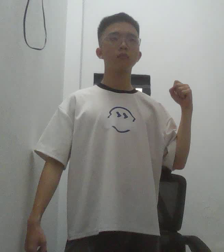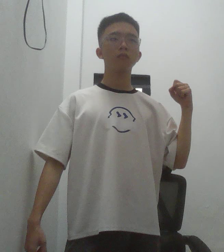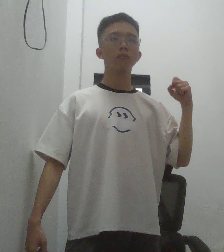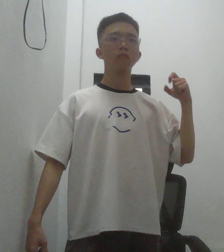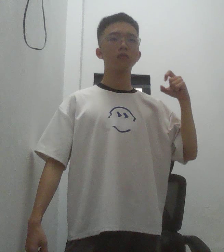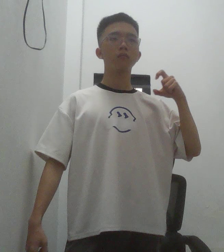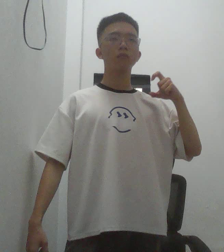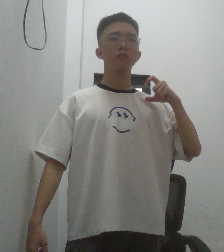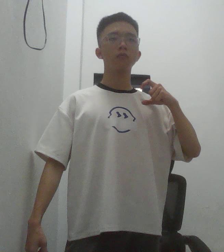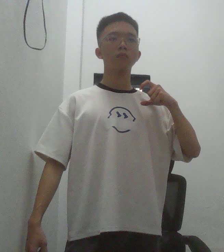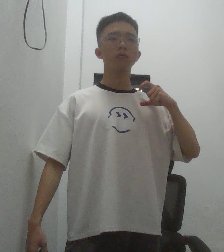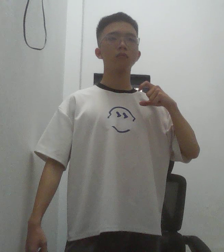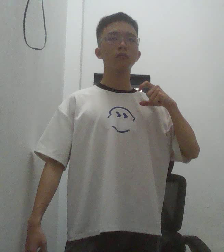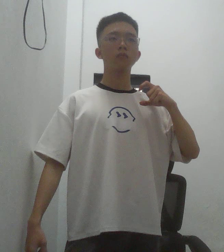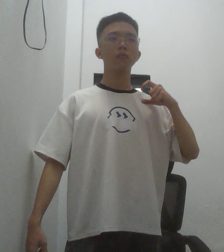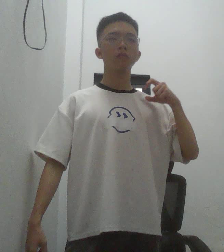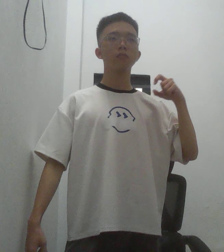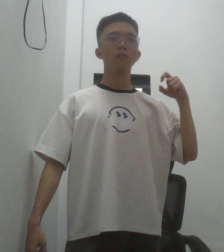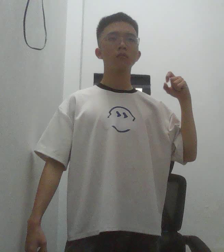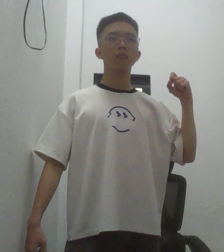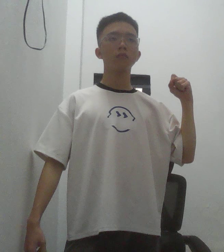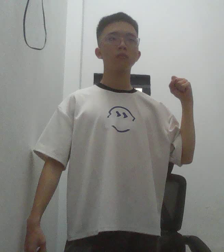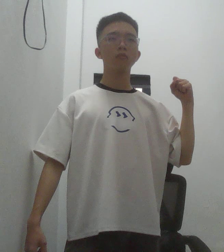giau co